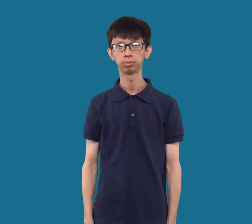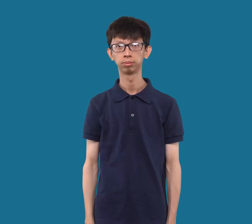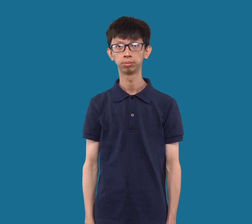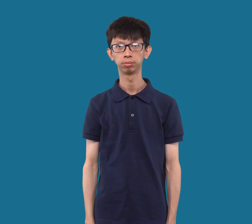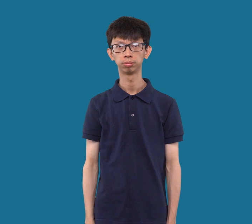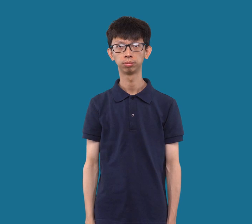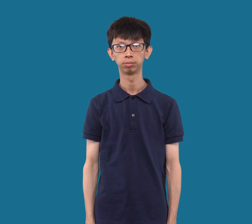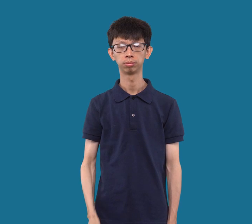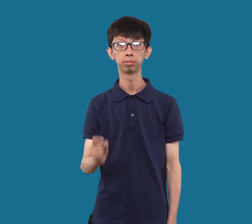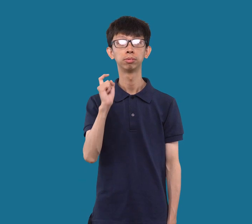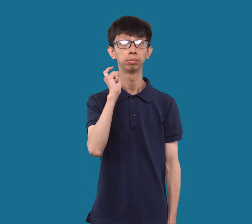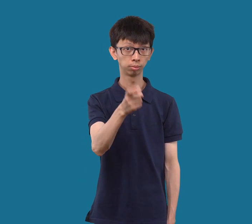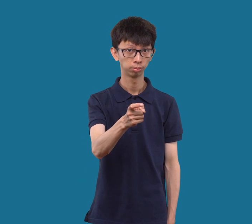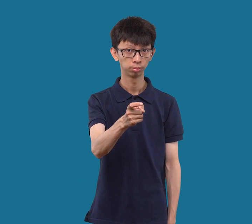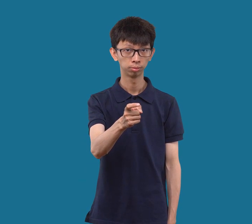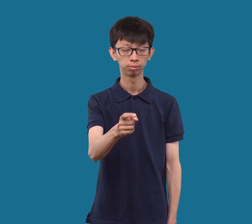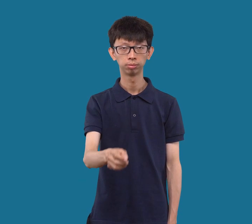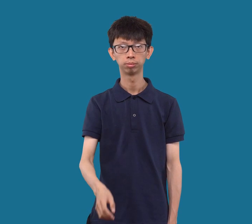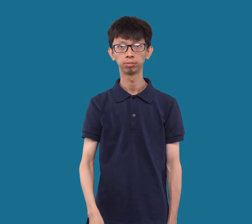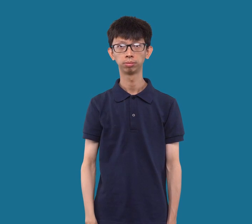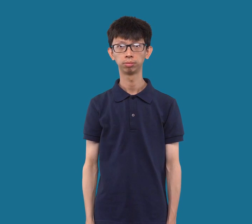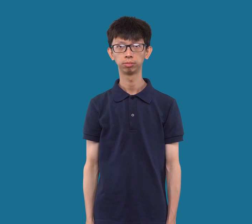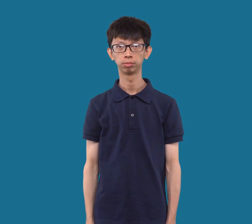đặt